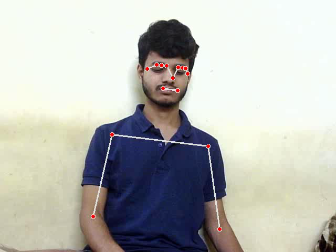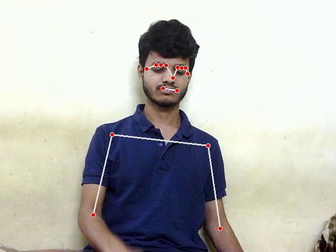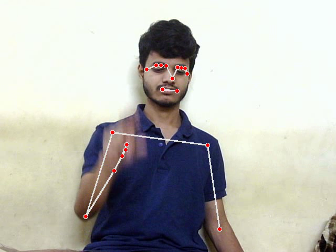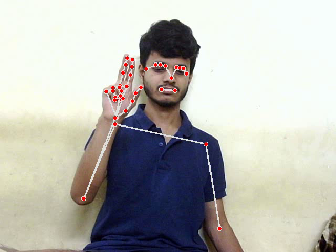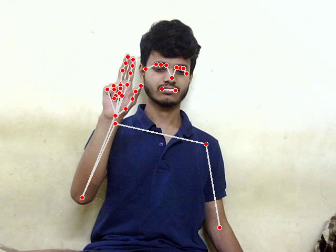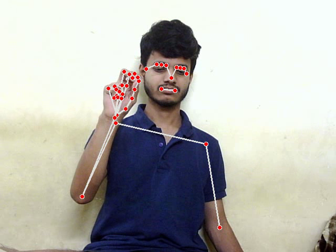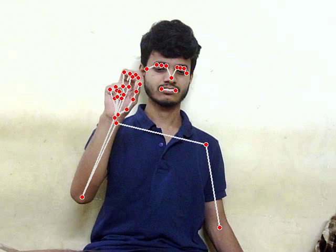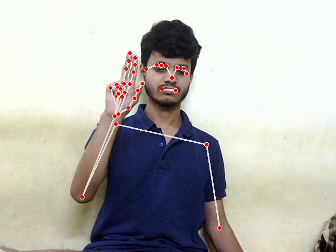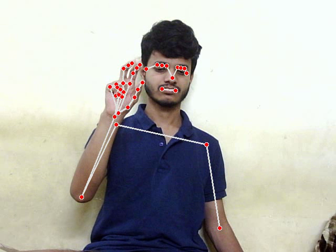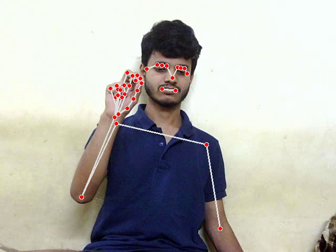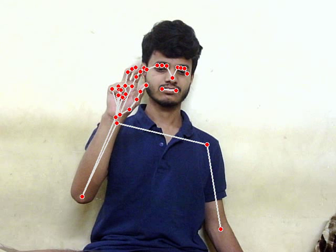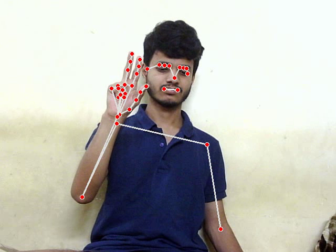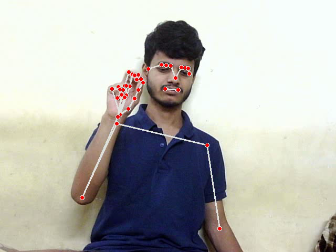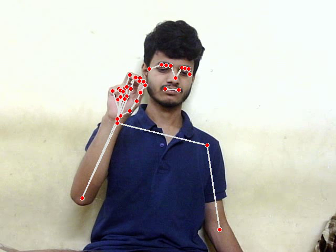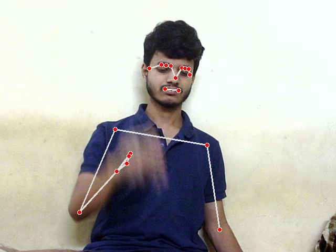no